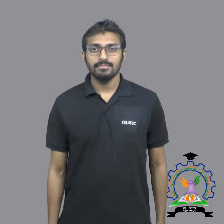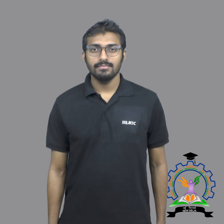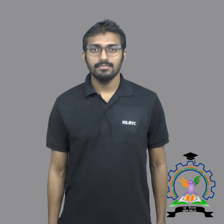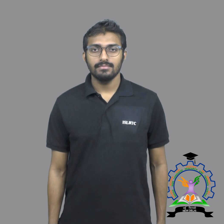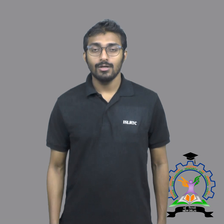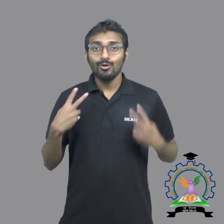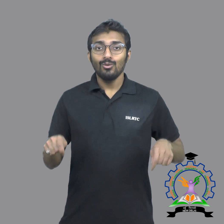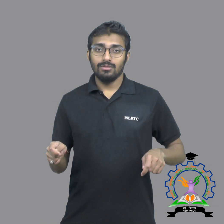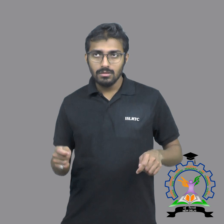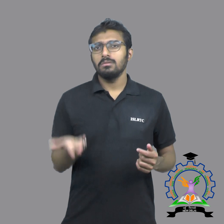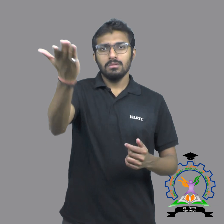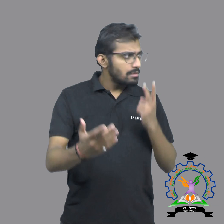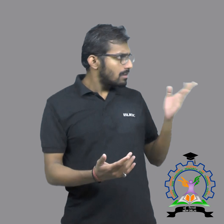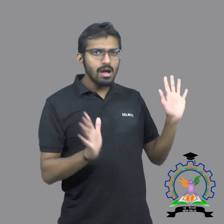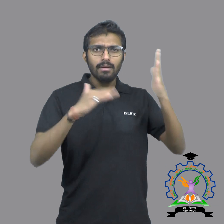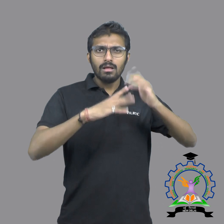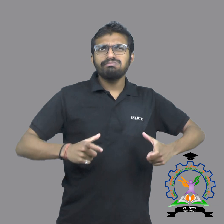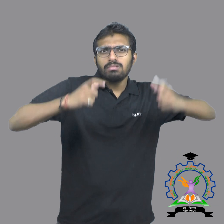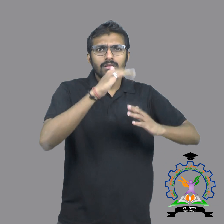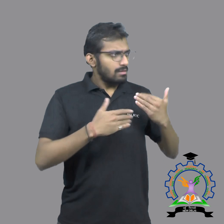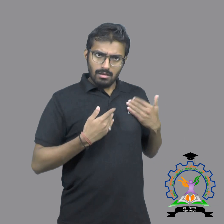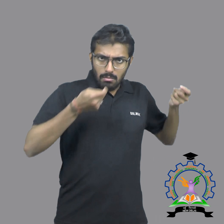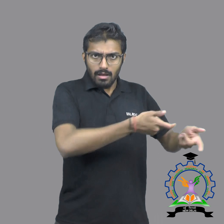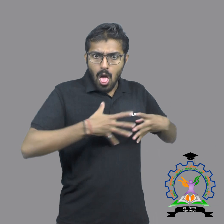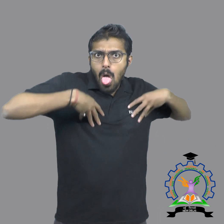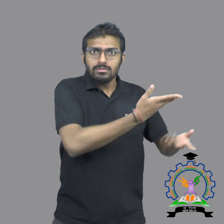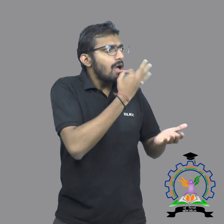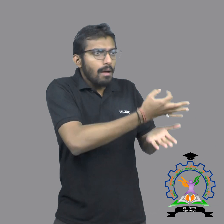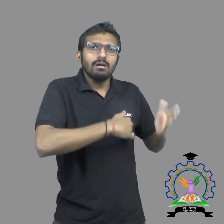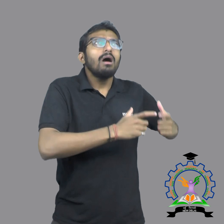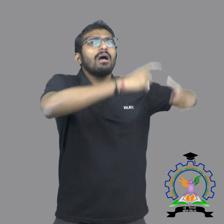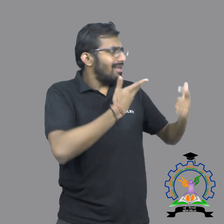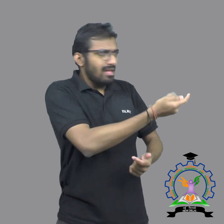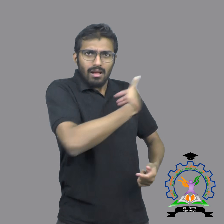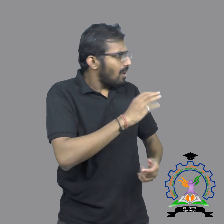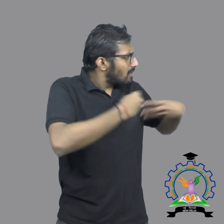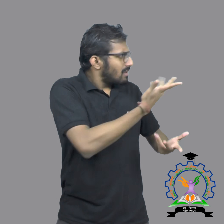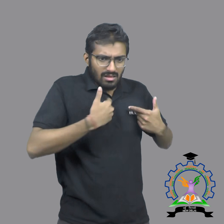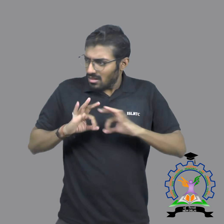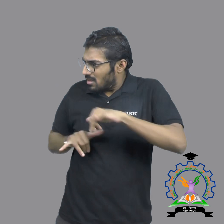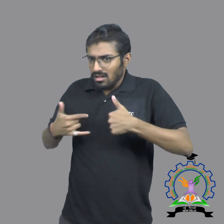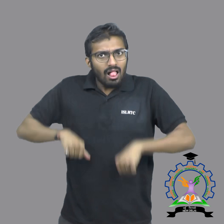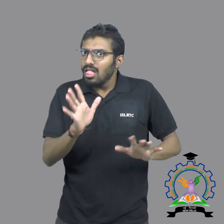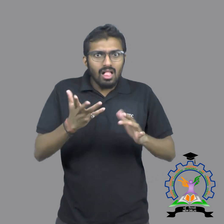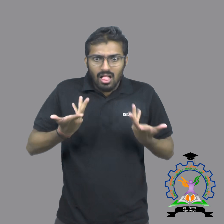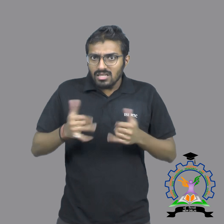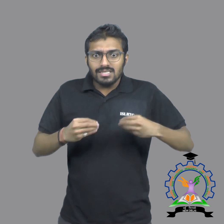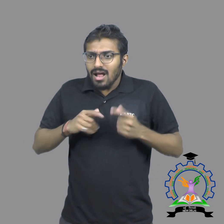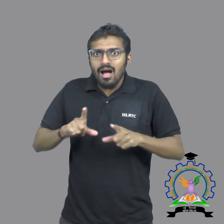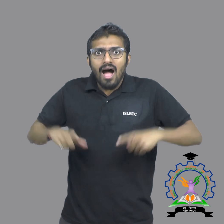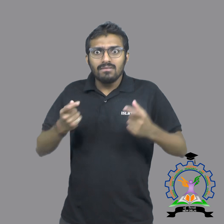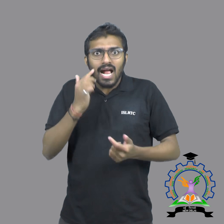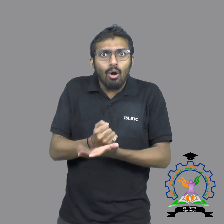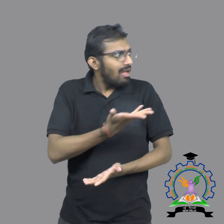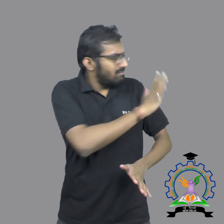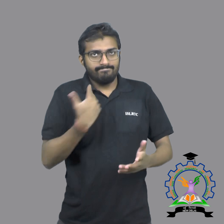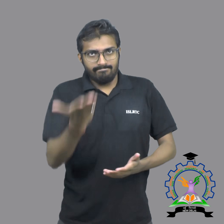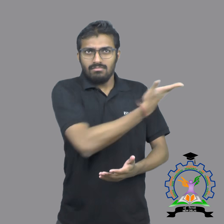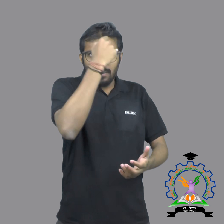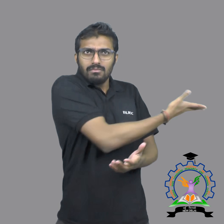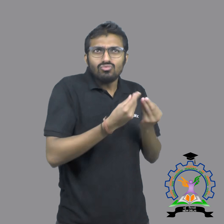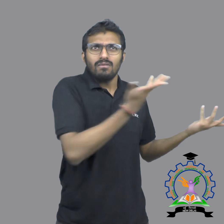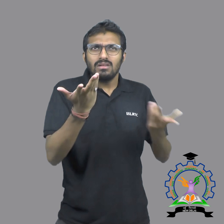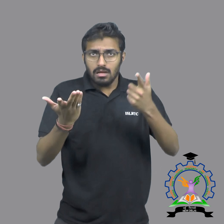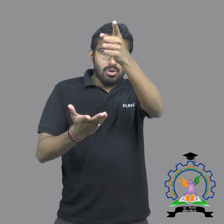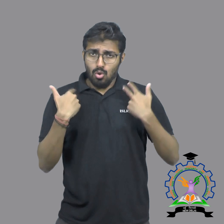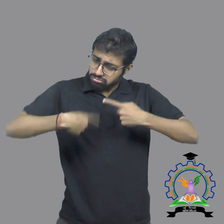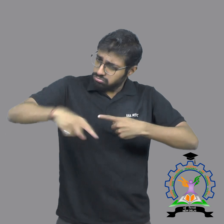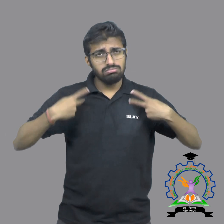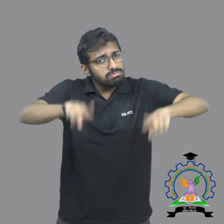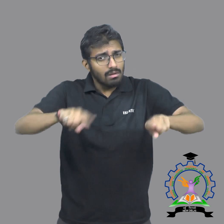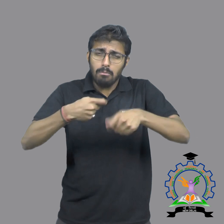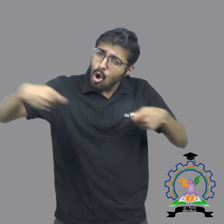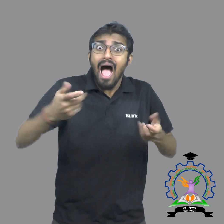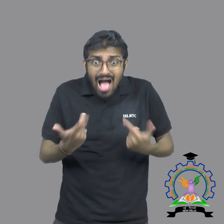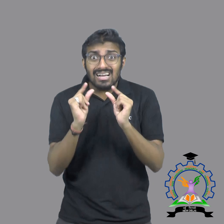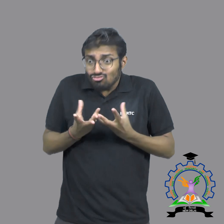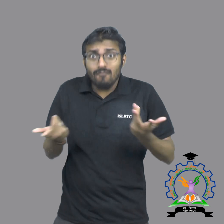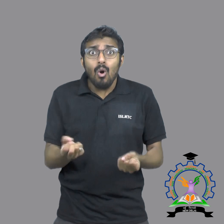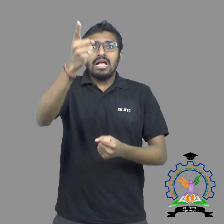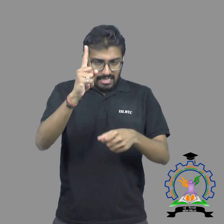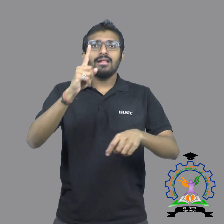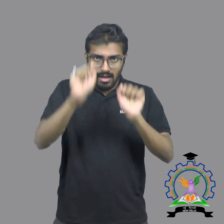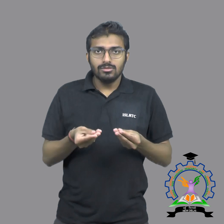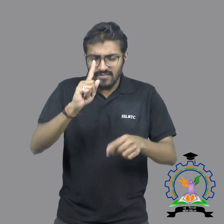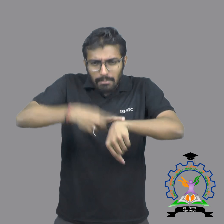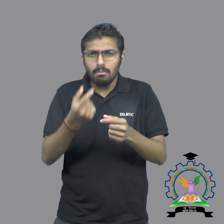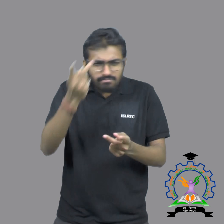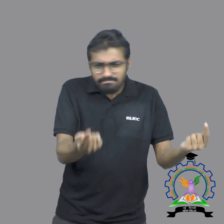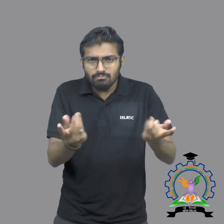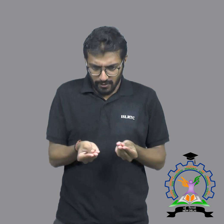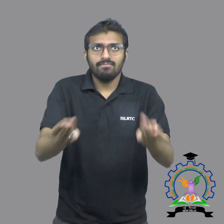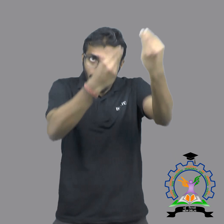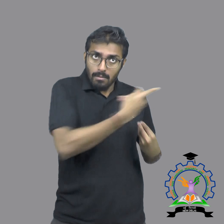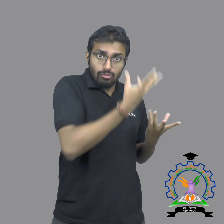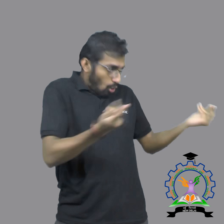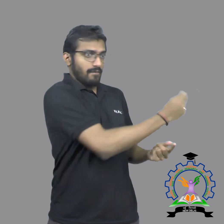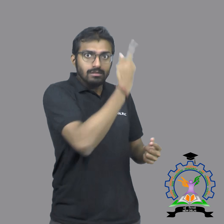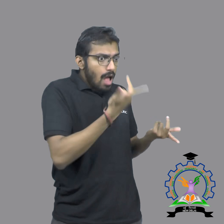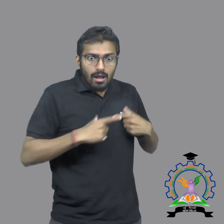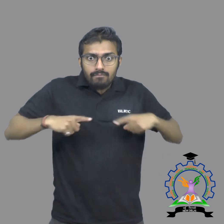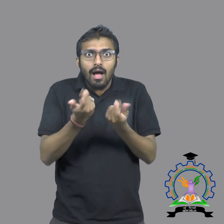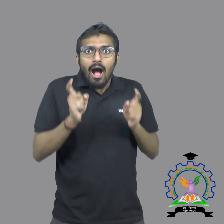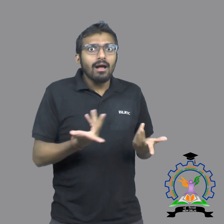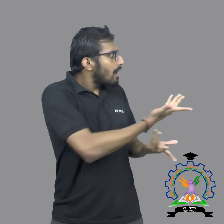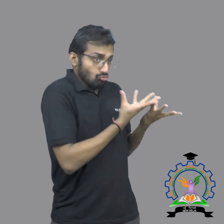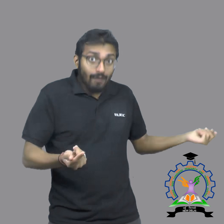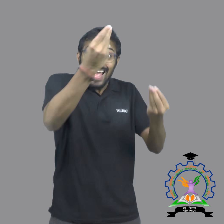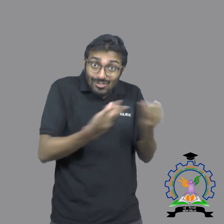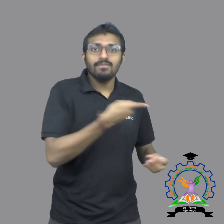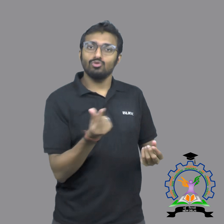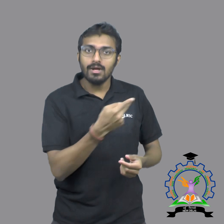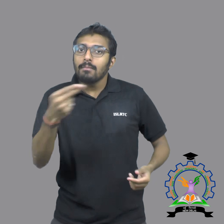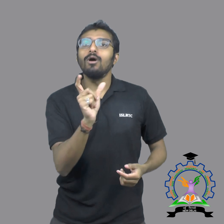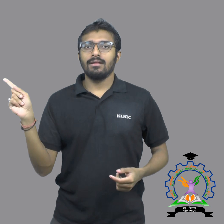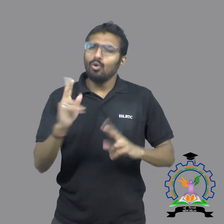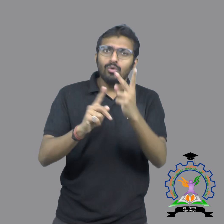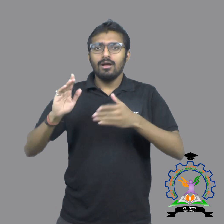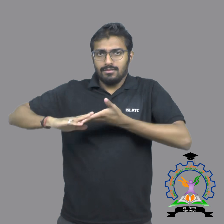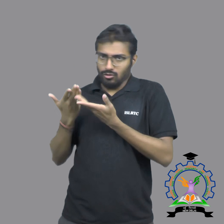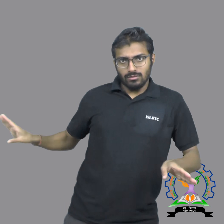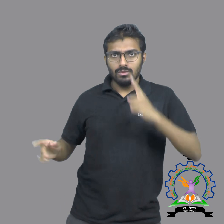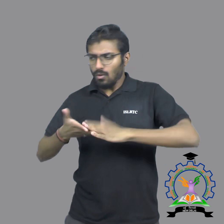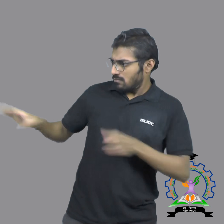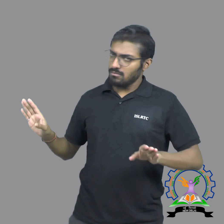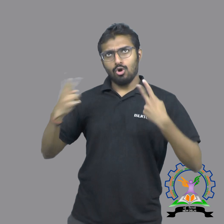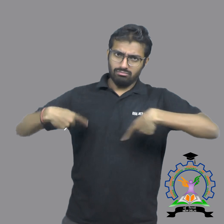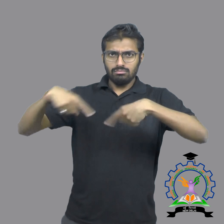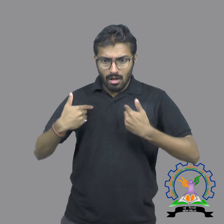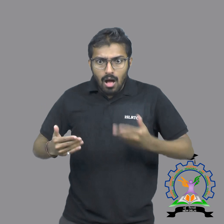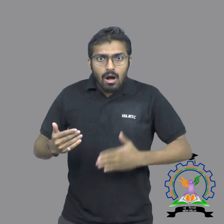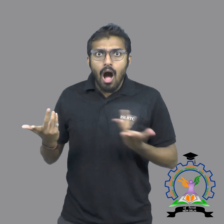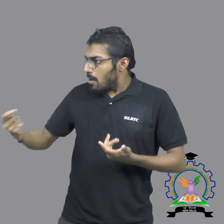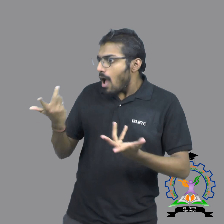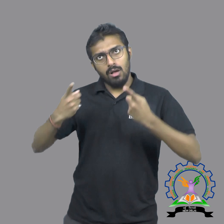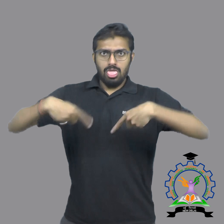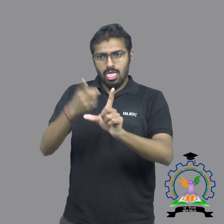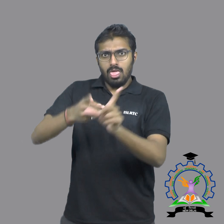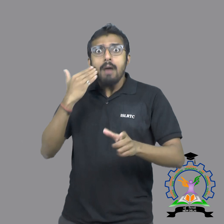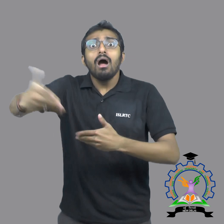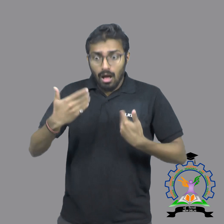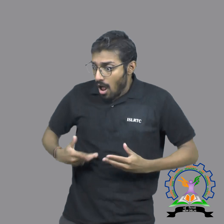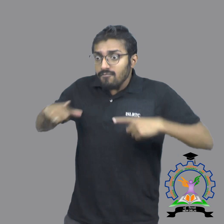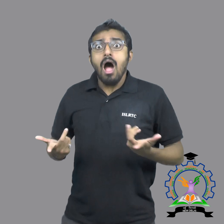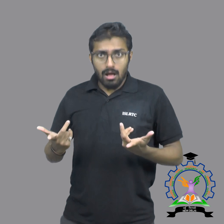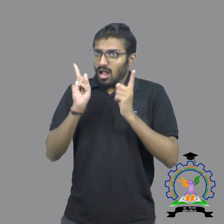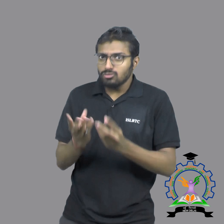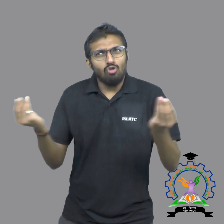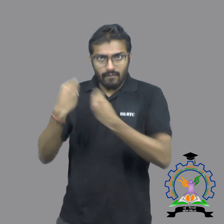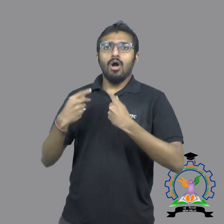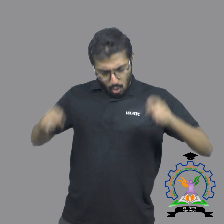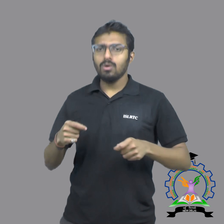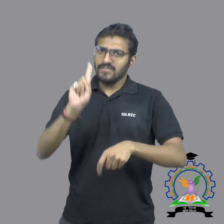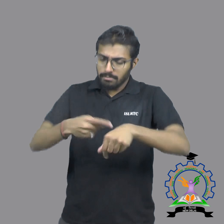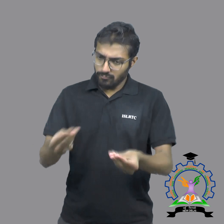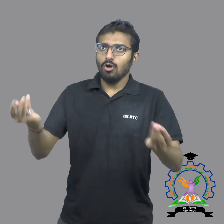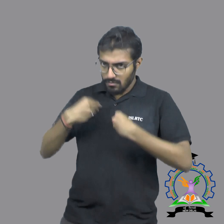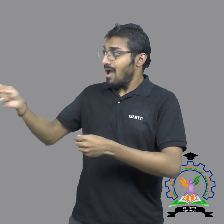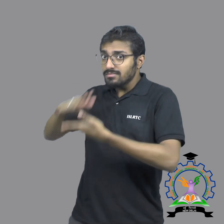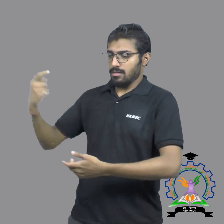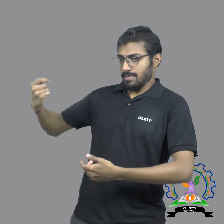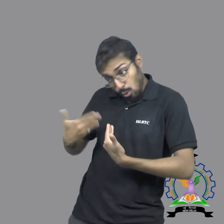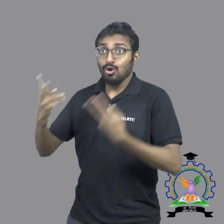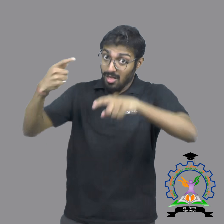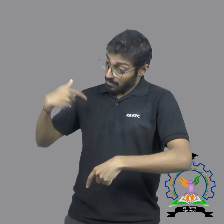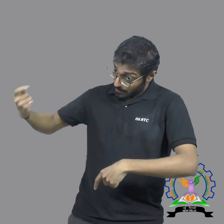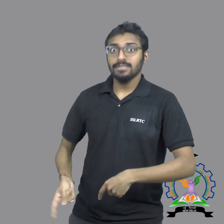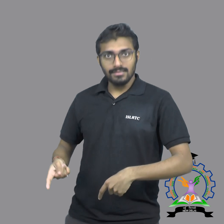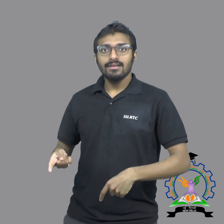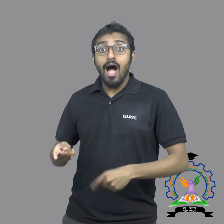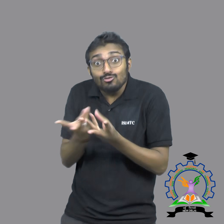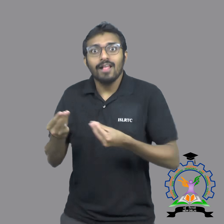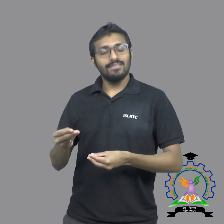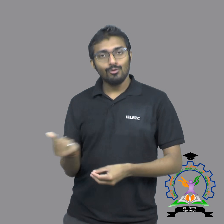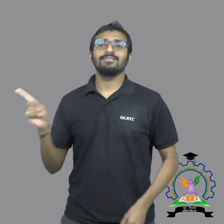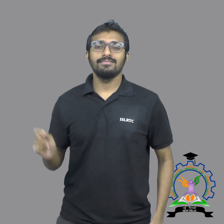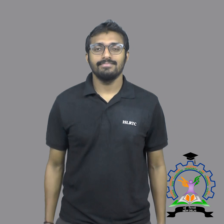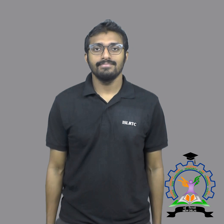Provisional Remedy